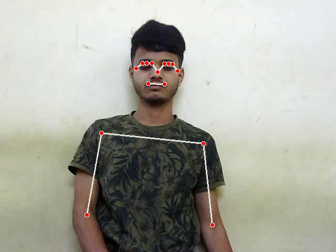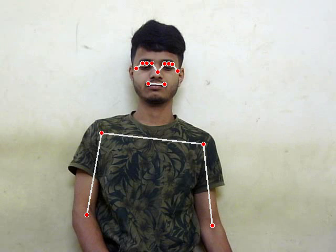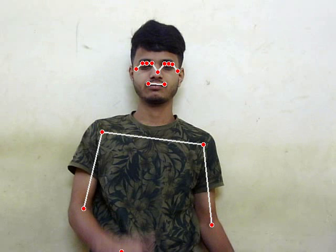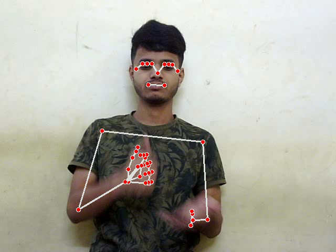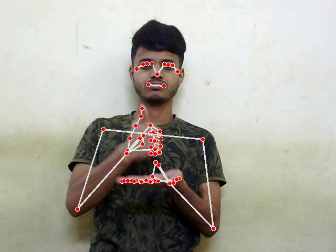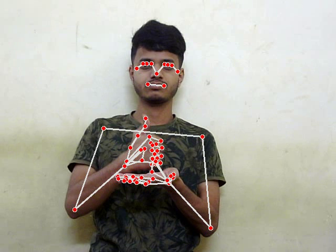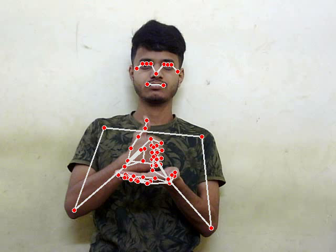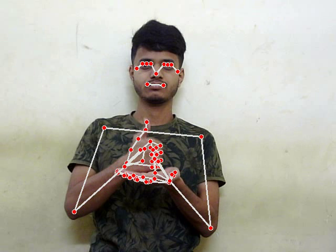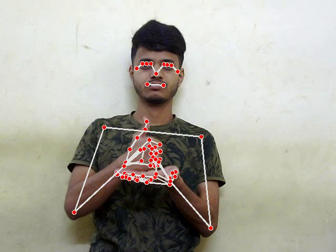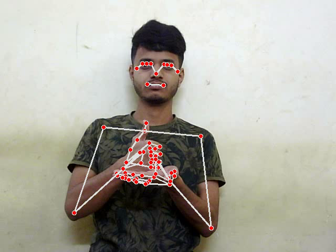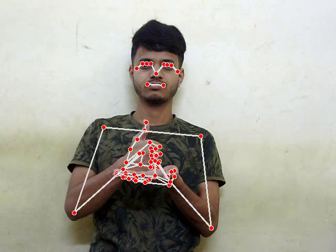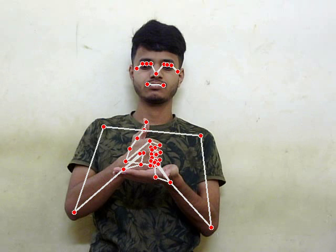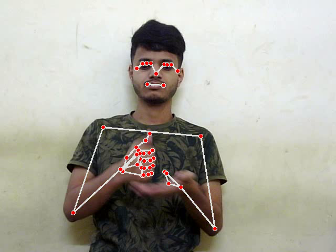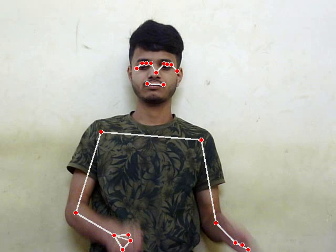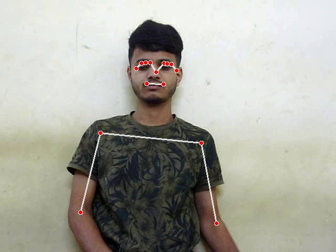help